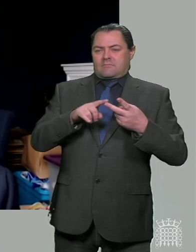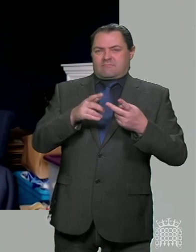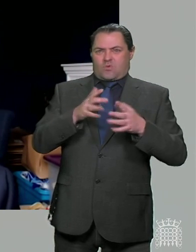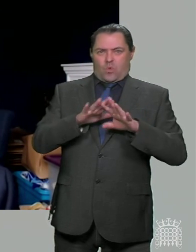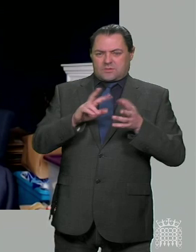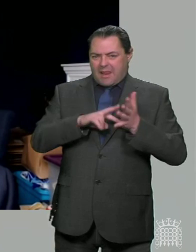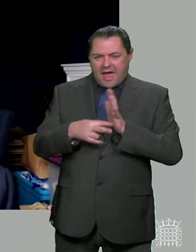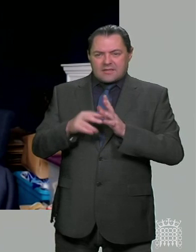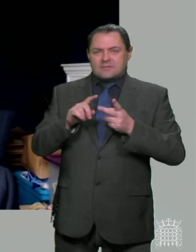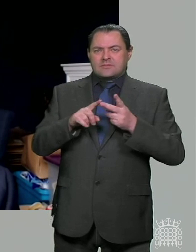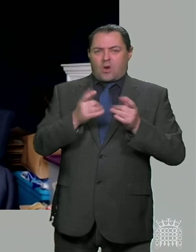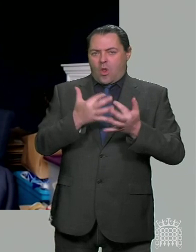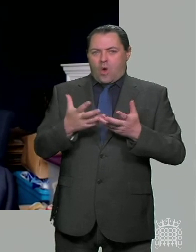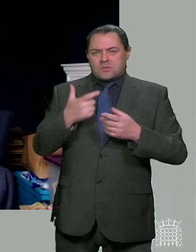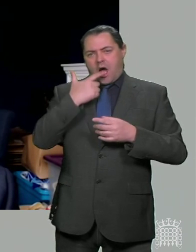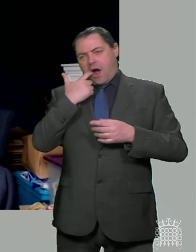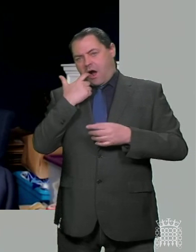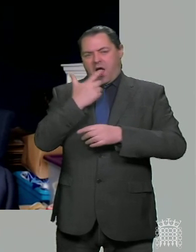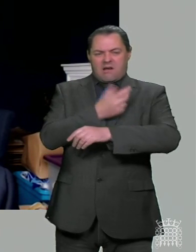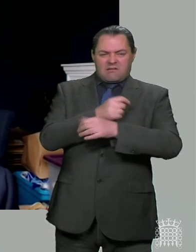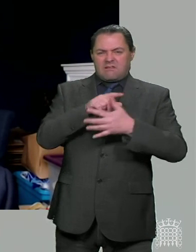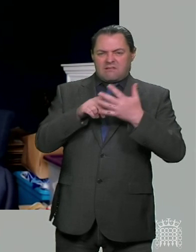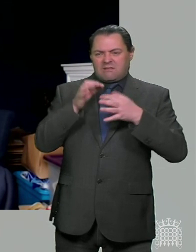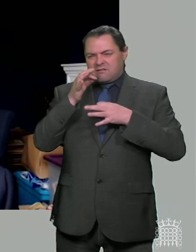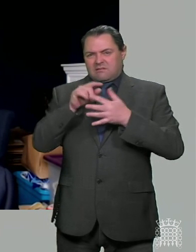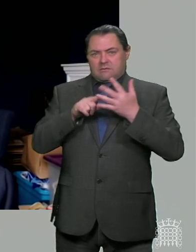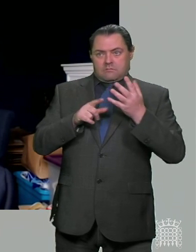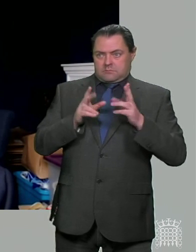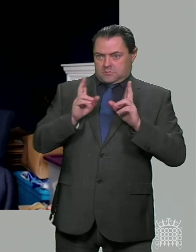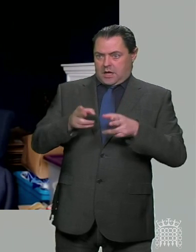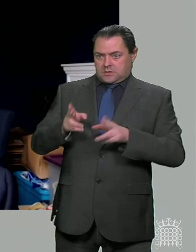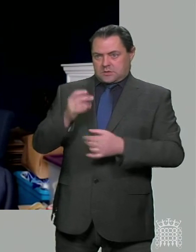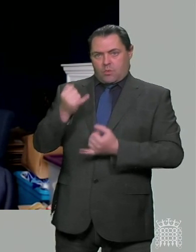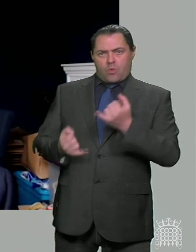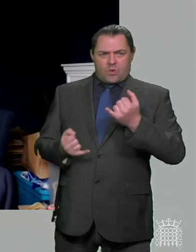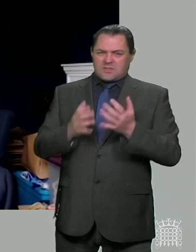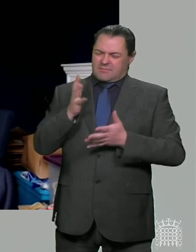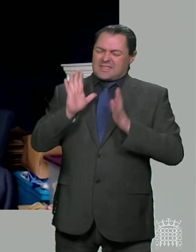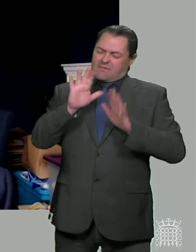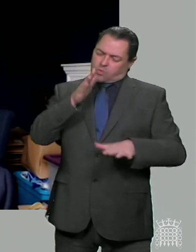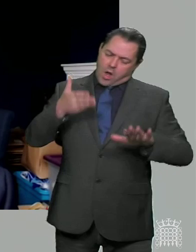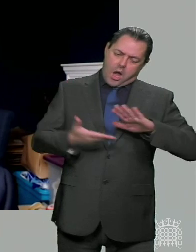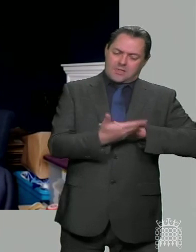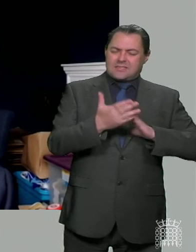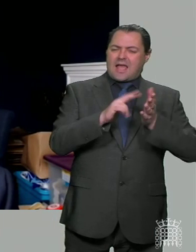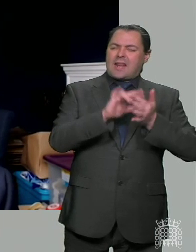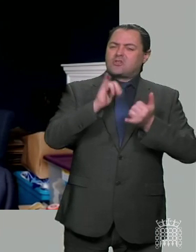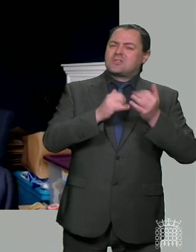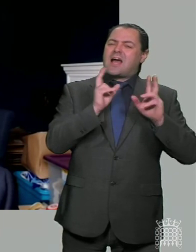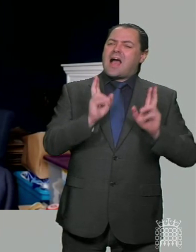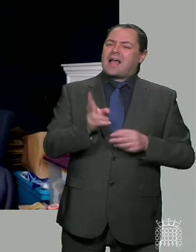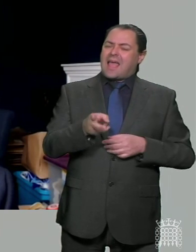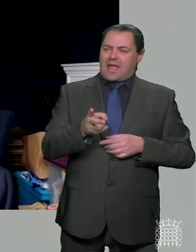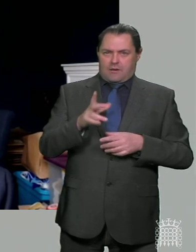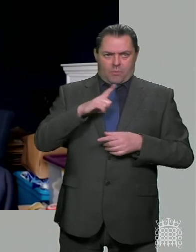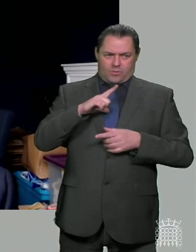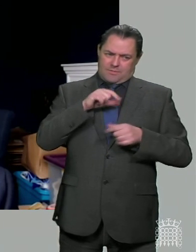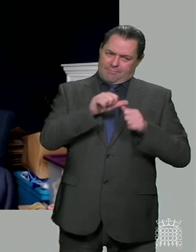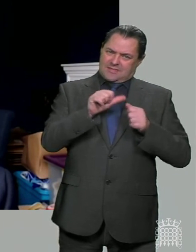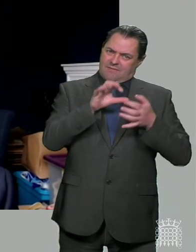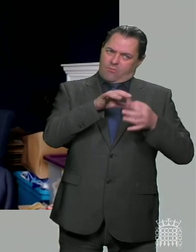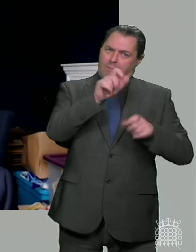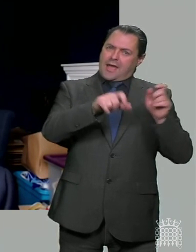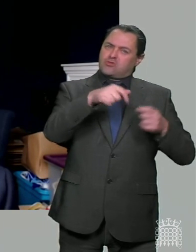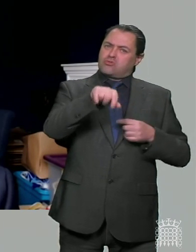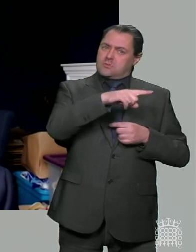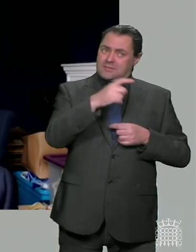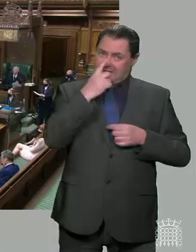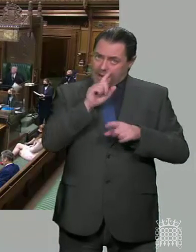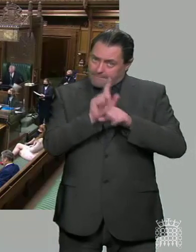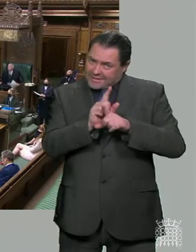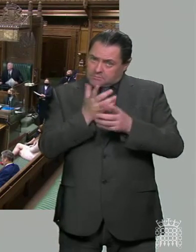Does my right honourable Friend agree that, for the sake of patients, we must bring the commissioning and provision of addiction services back to the NHS, and will he meet me and experts in this field to discuss how we can get this right?